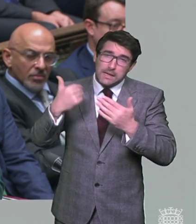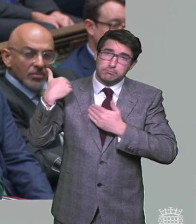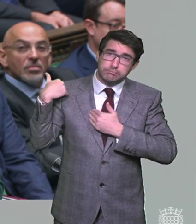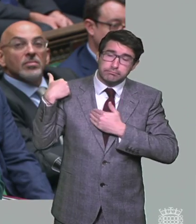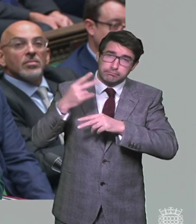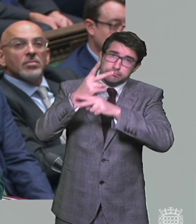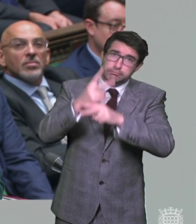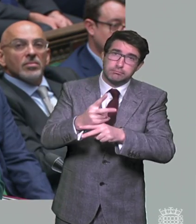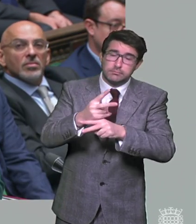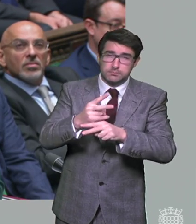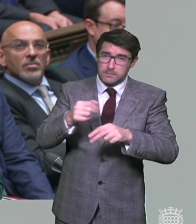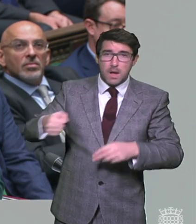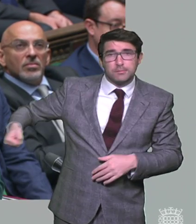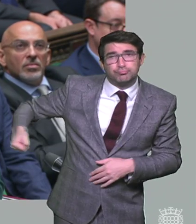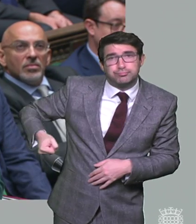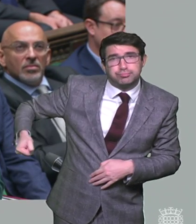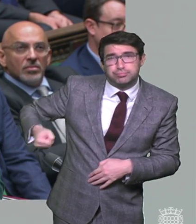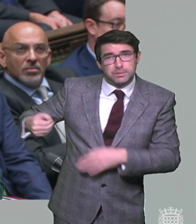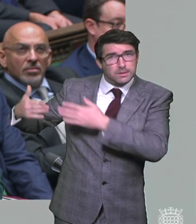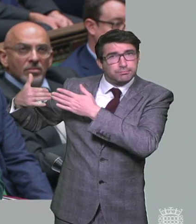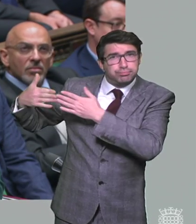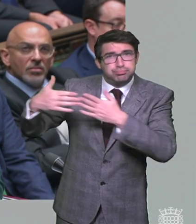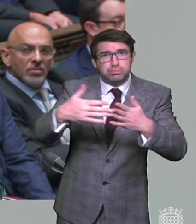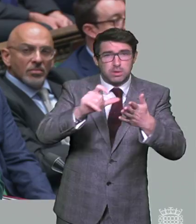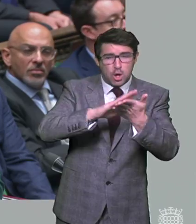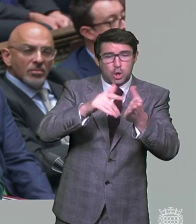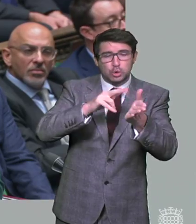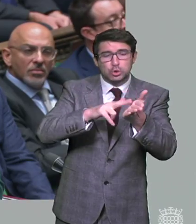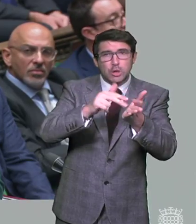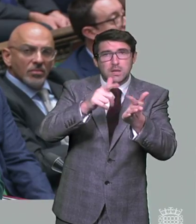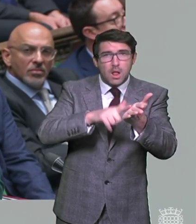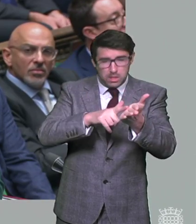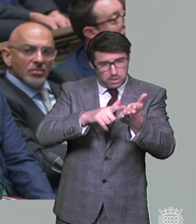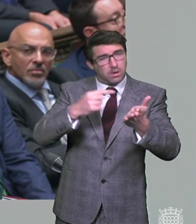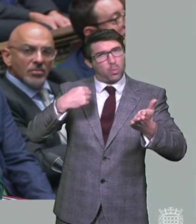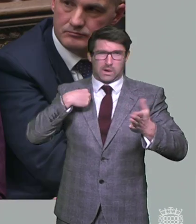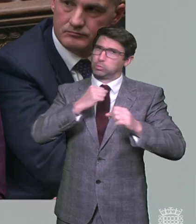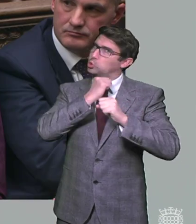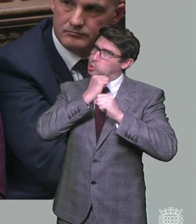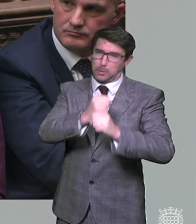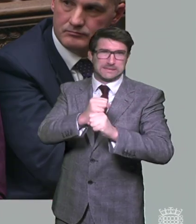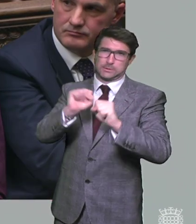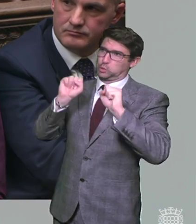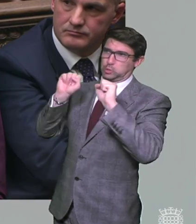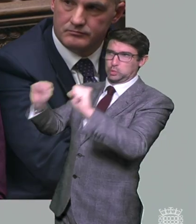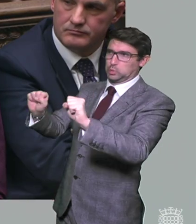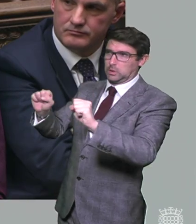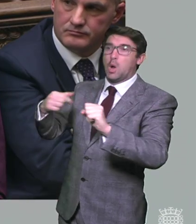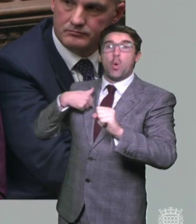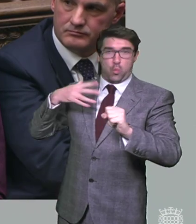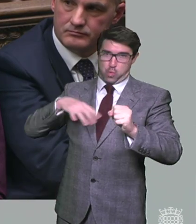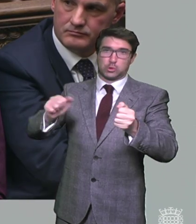We do need to sort it out. We are committed to legislating and to getting an agreement with the French Government.